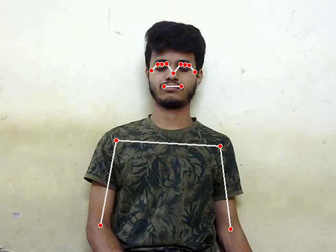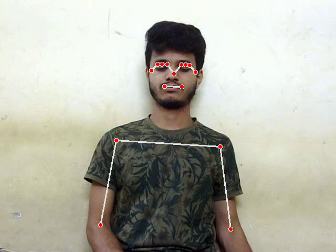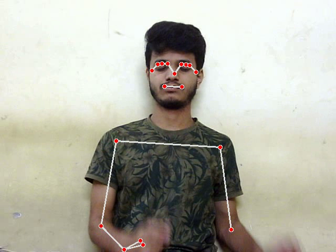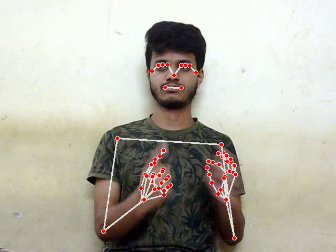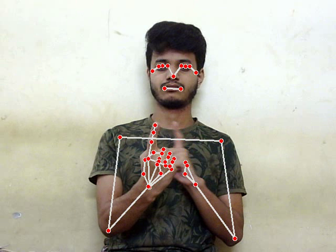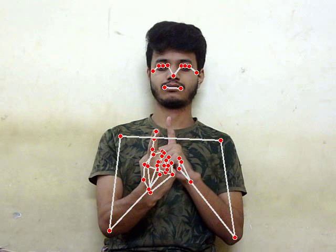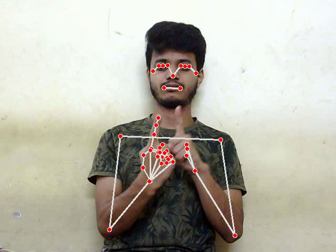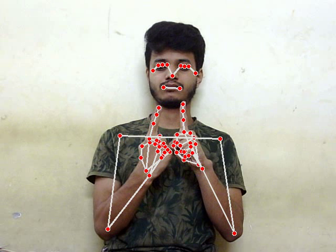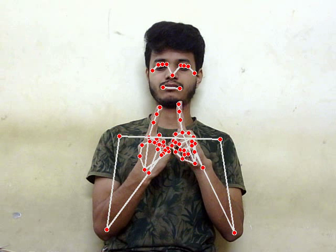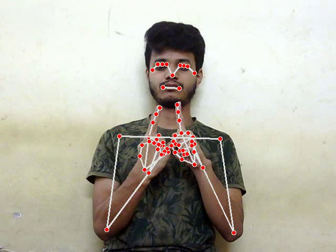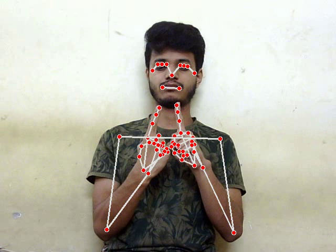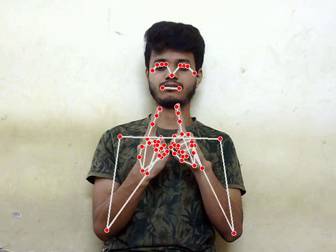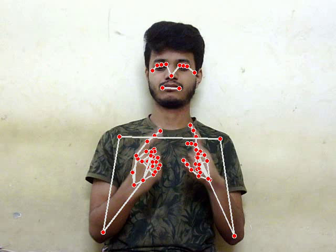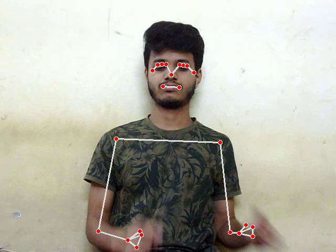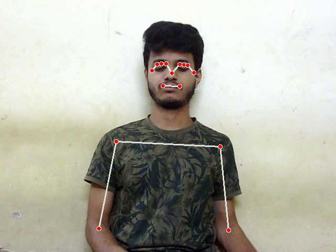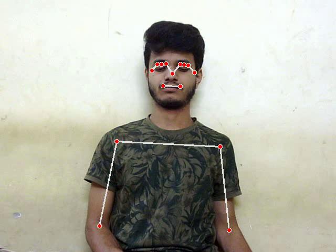meet